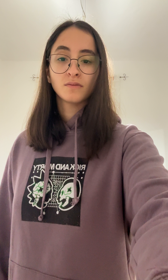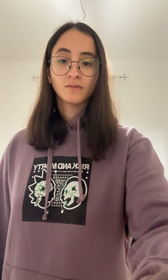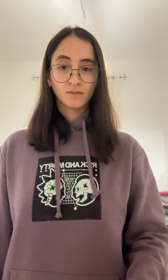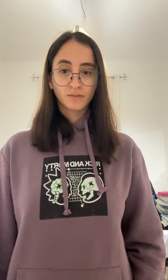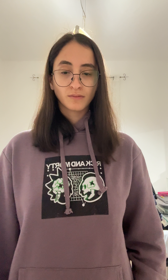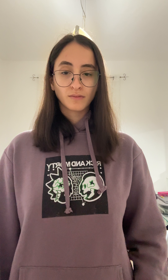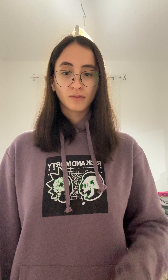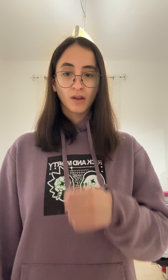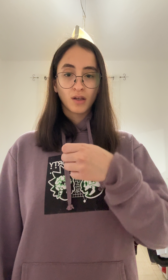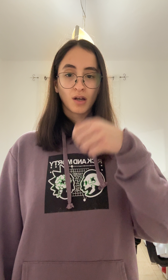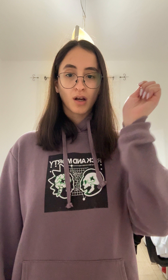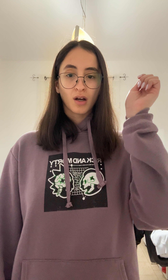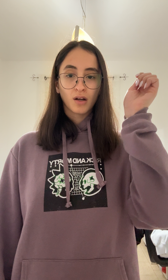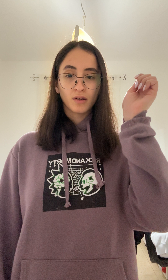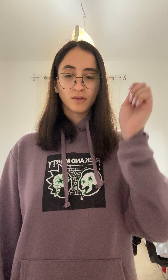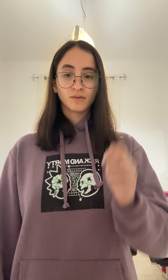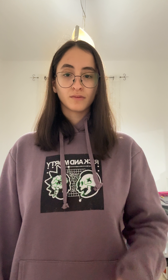יקר